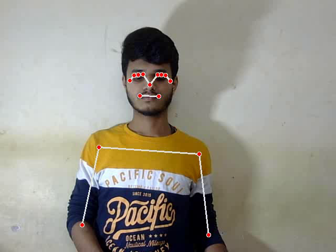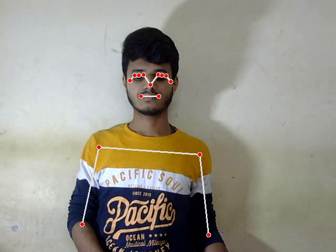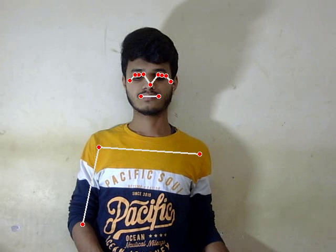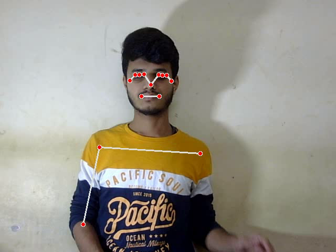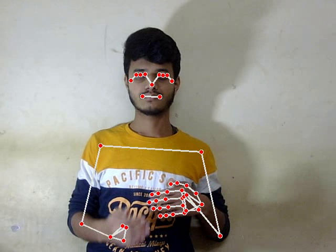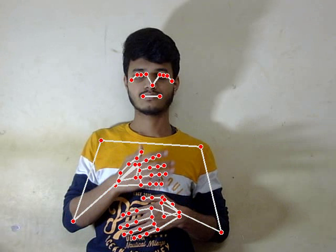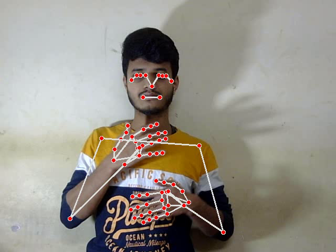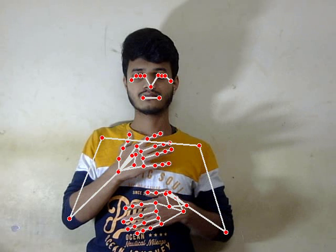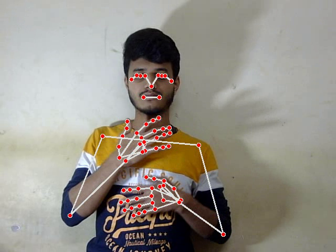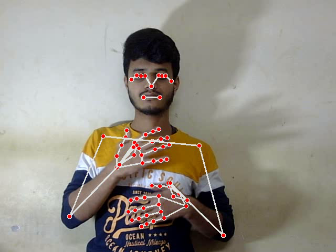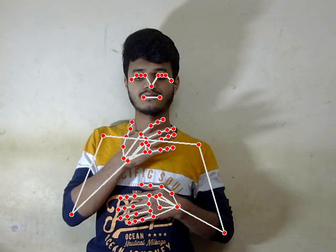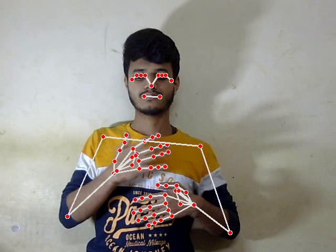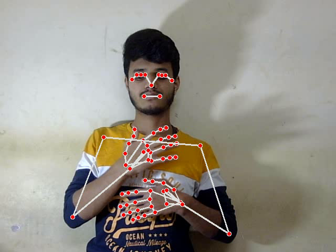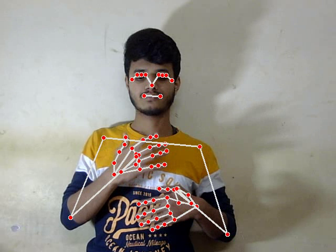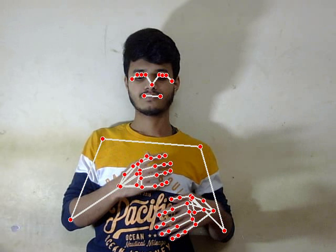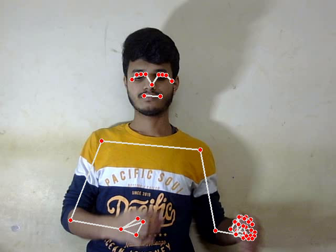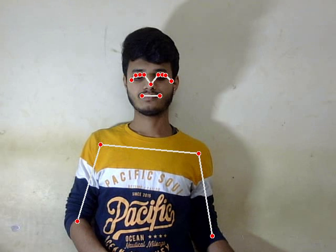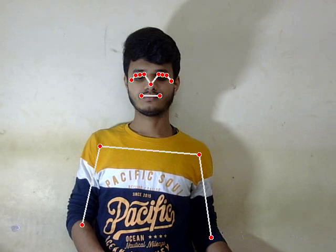happy